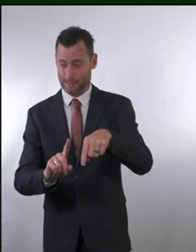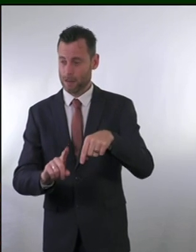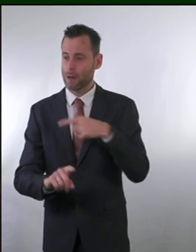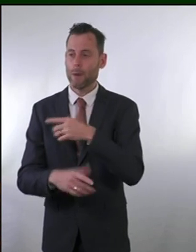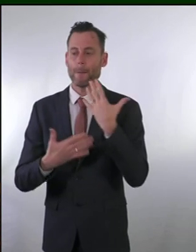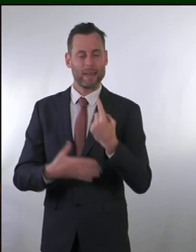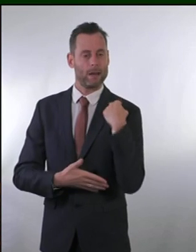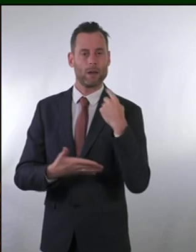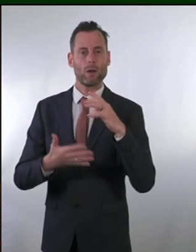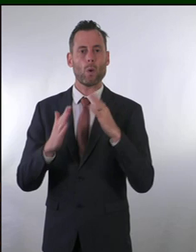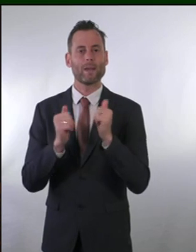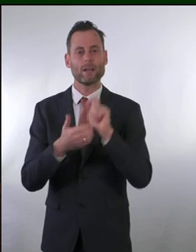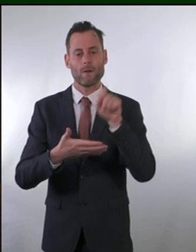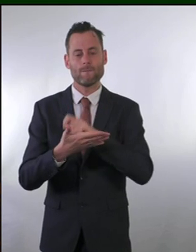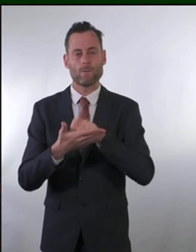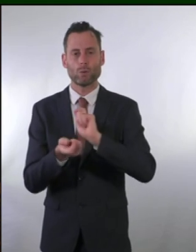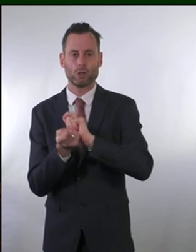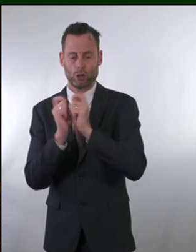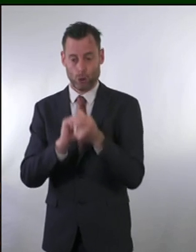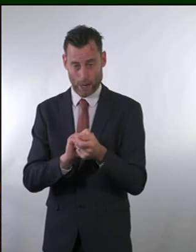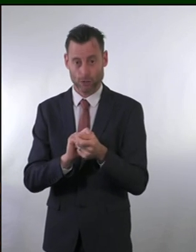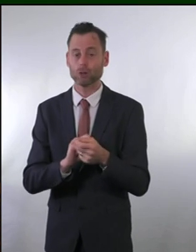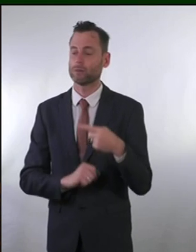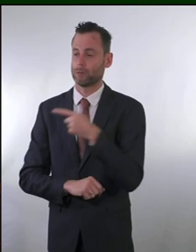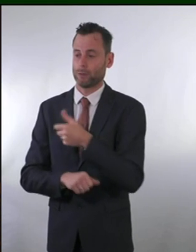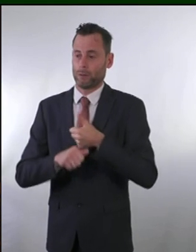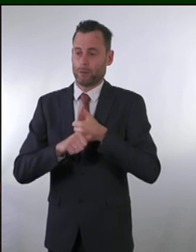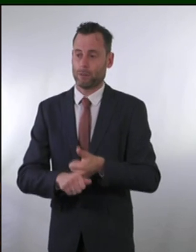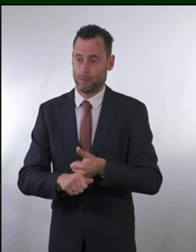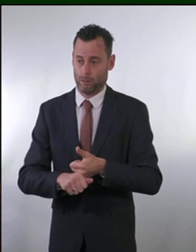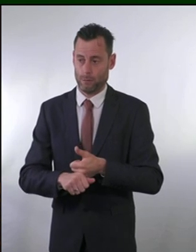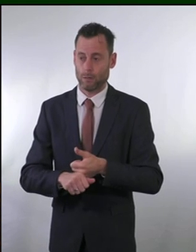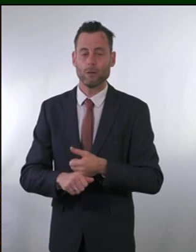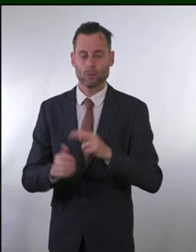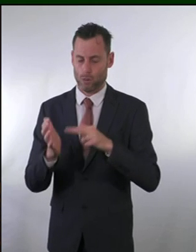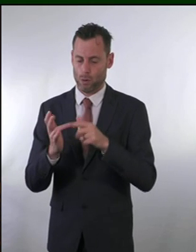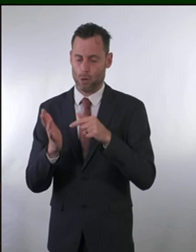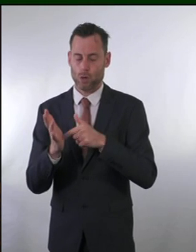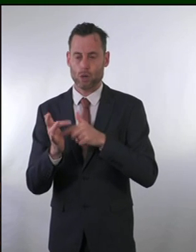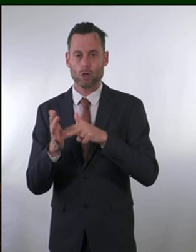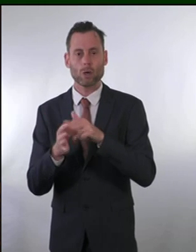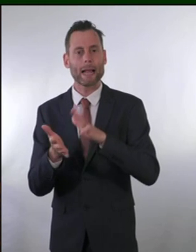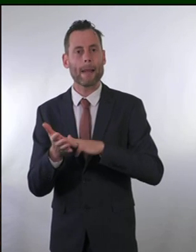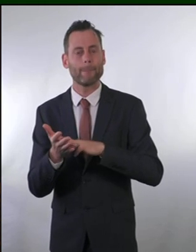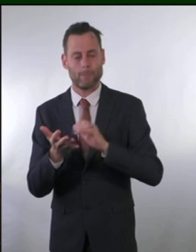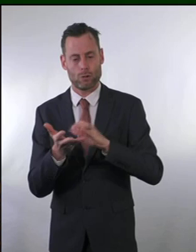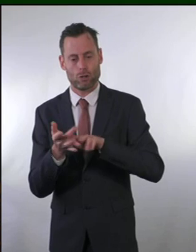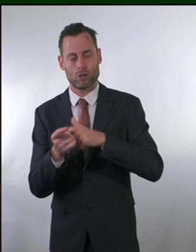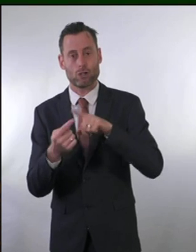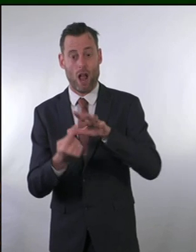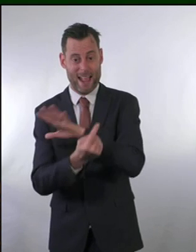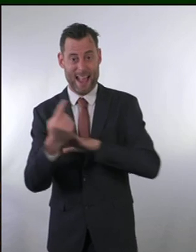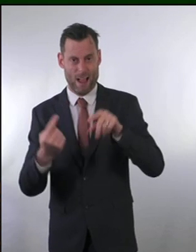They want to see the glory days return to Ashfield and Eastwood, which was once the beating heart of Nottinghamshire through mining, textiles and engineering.